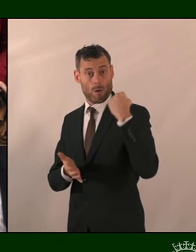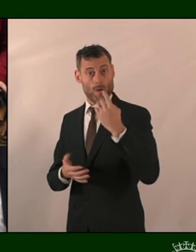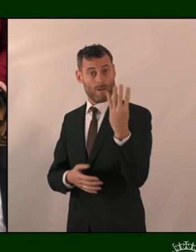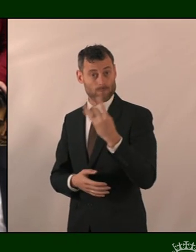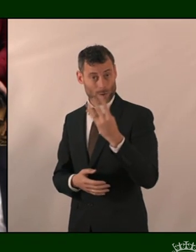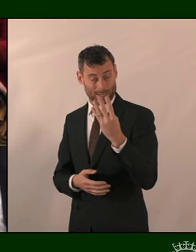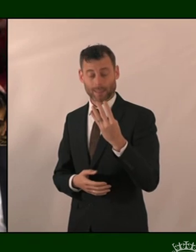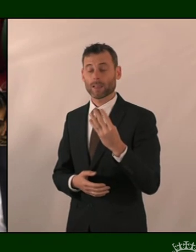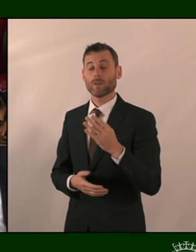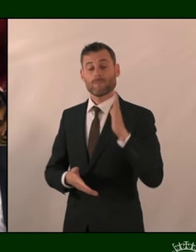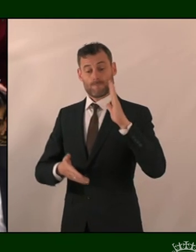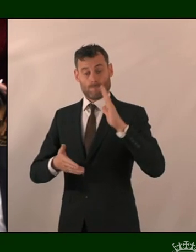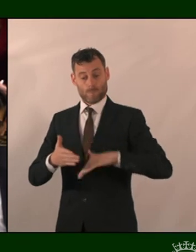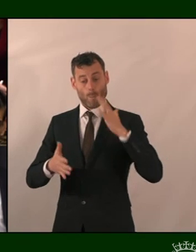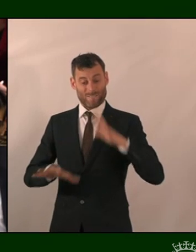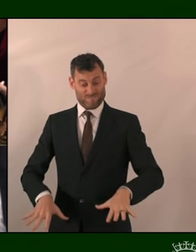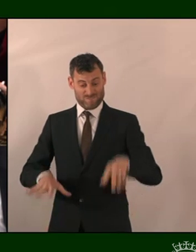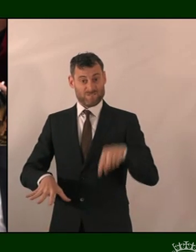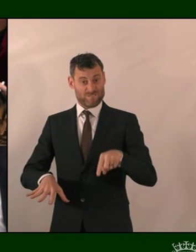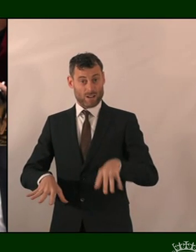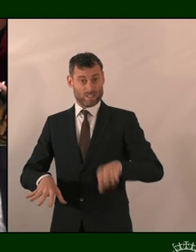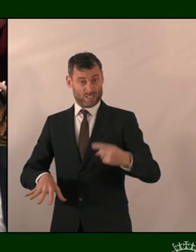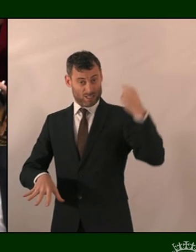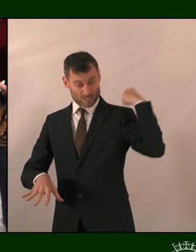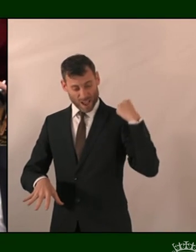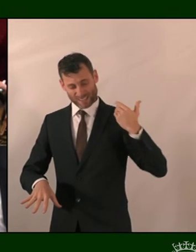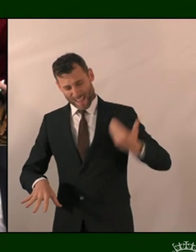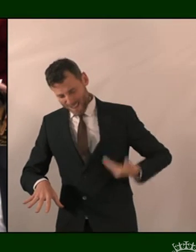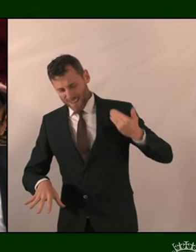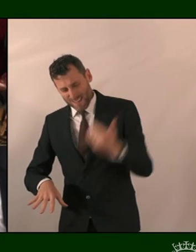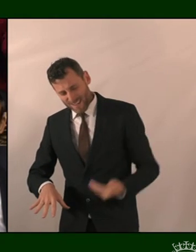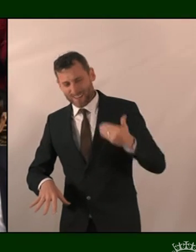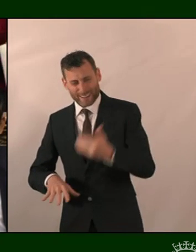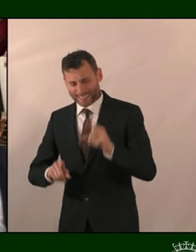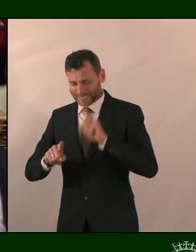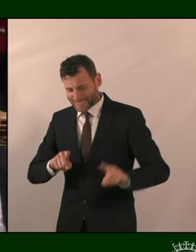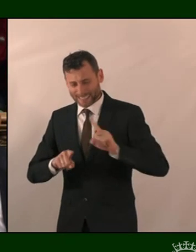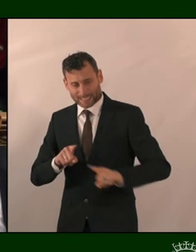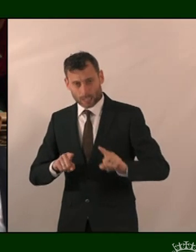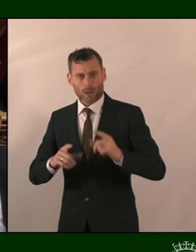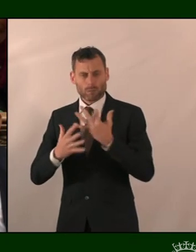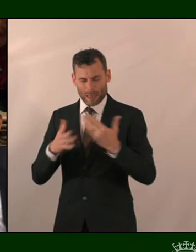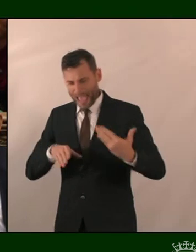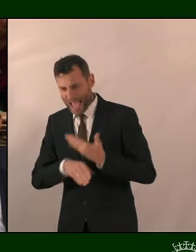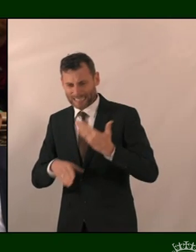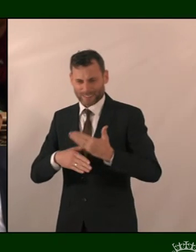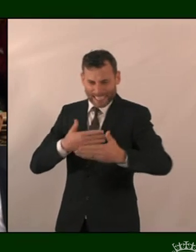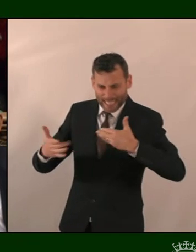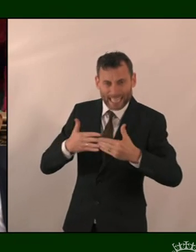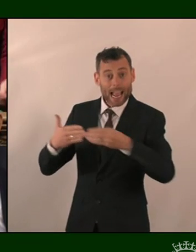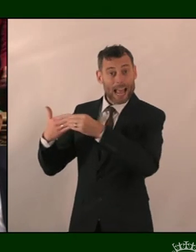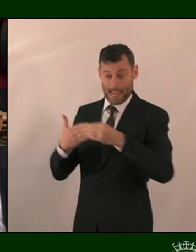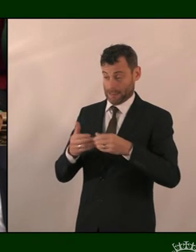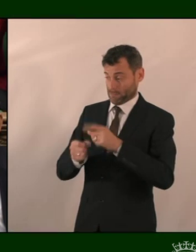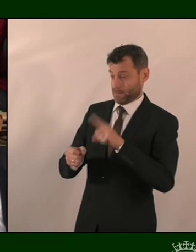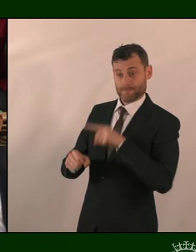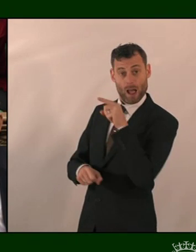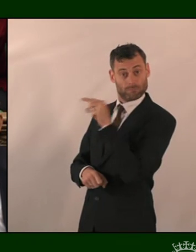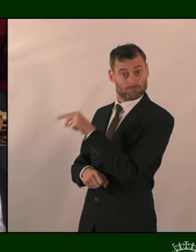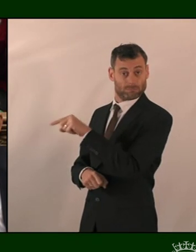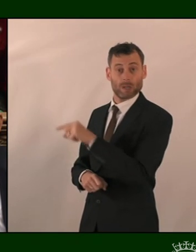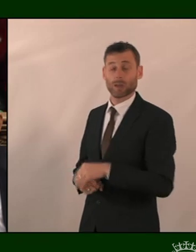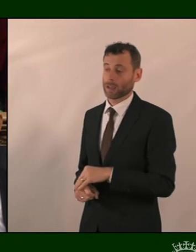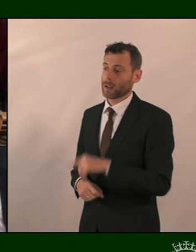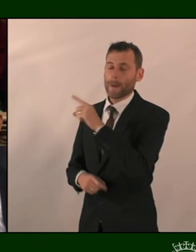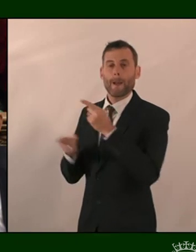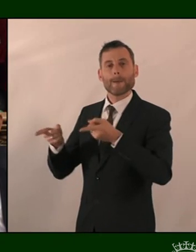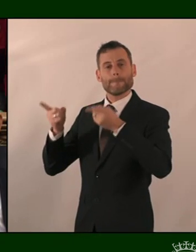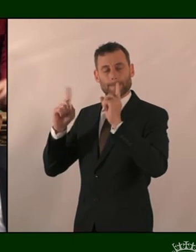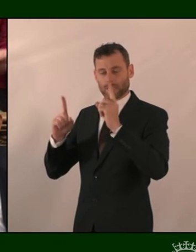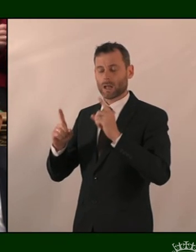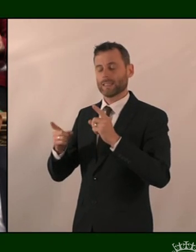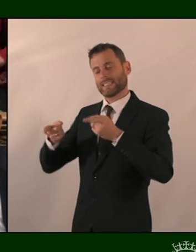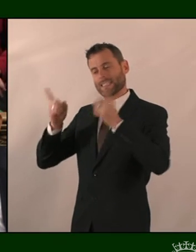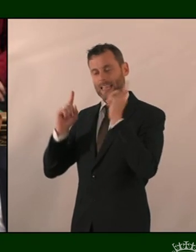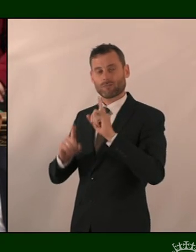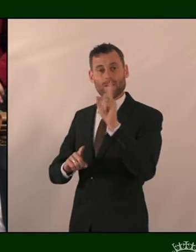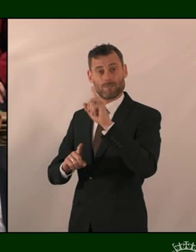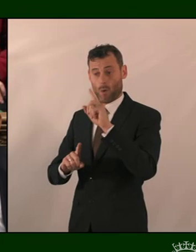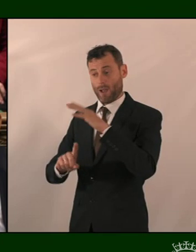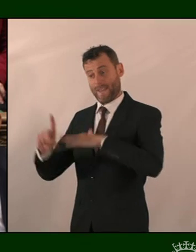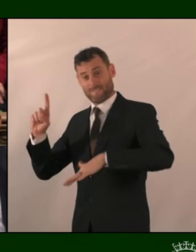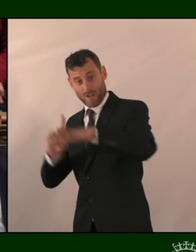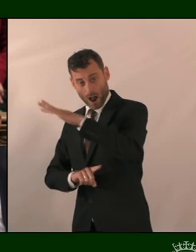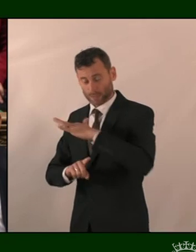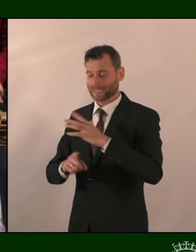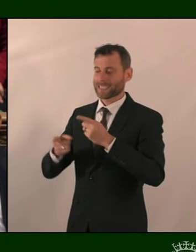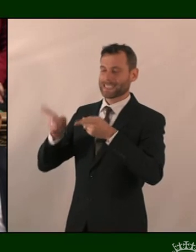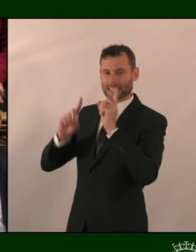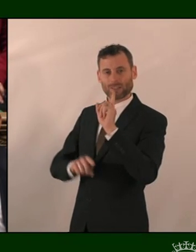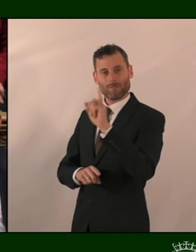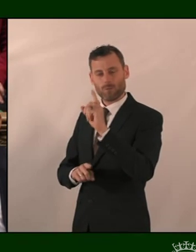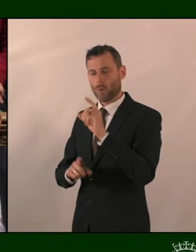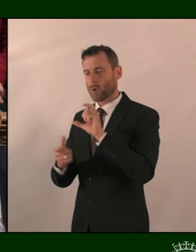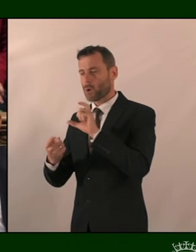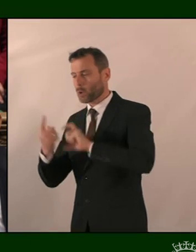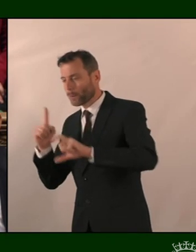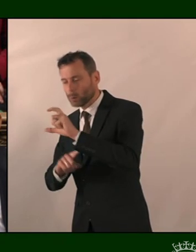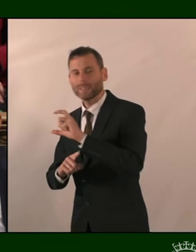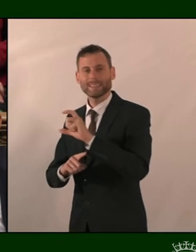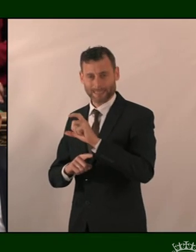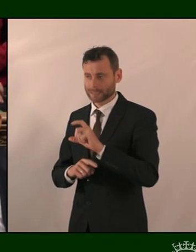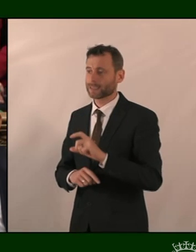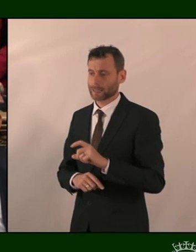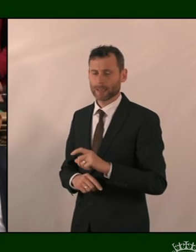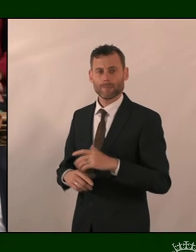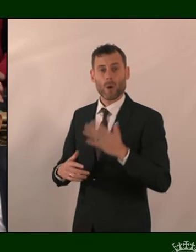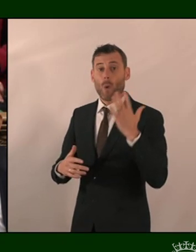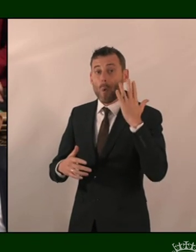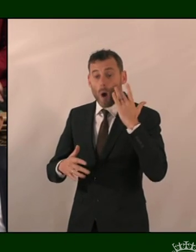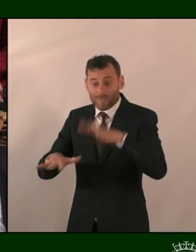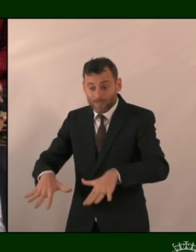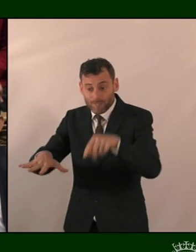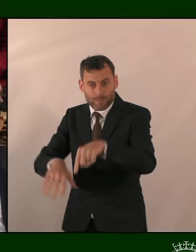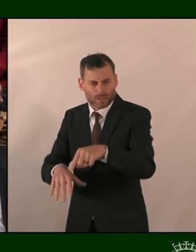Since the flooding began, there has been a constant stream of ministerial activity led by my right honourable Friends the Secretaries of State for Environment, Food and Rural Affairs and for Housing, Communities and Local Government.